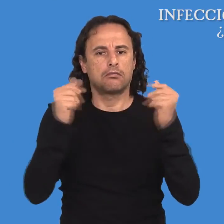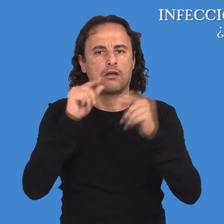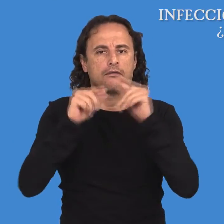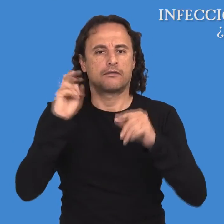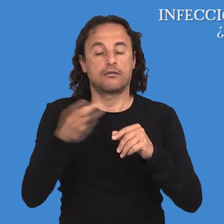virus